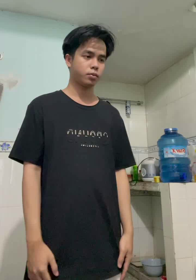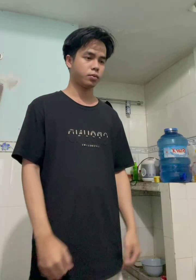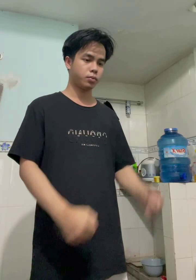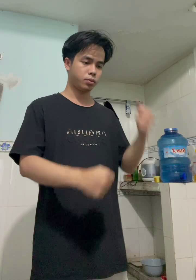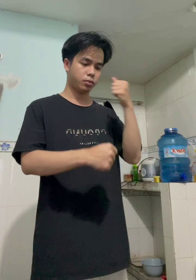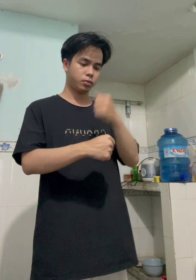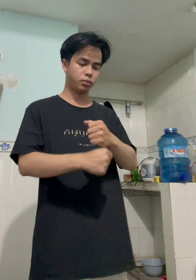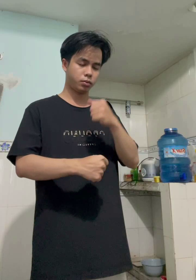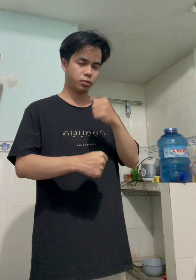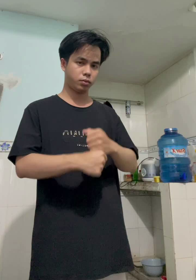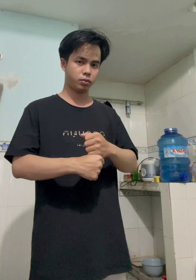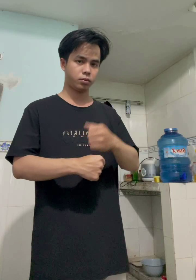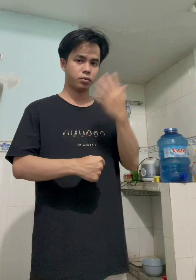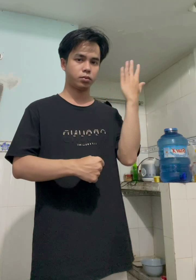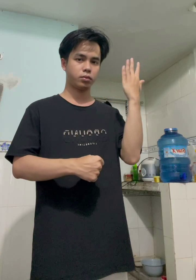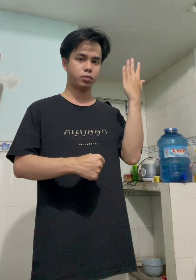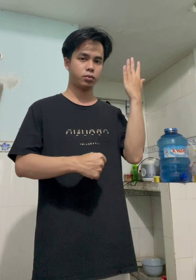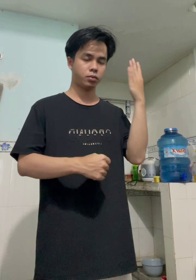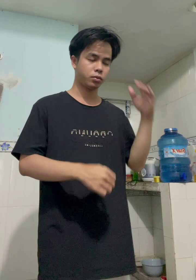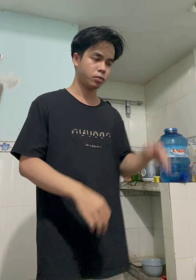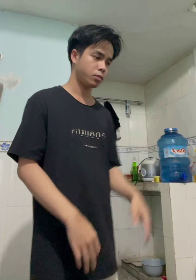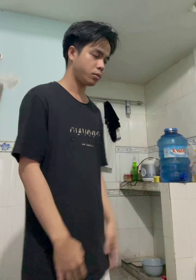that nghiep